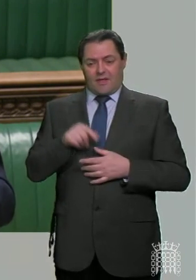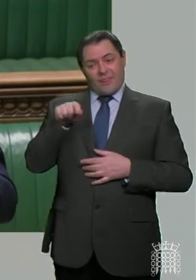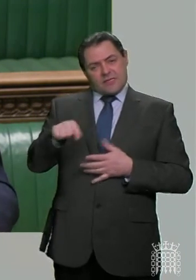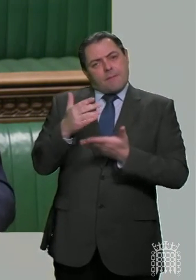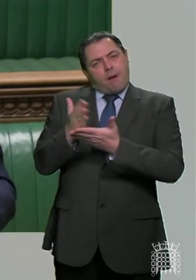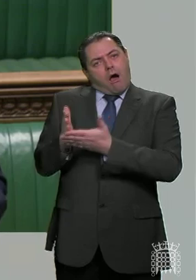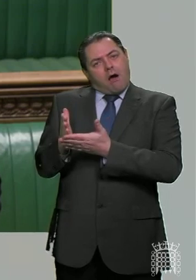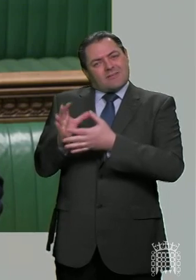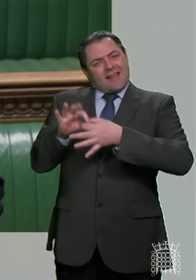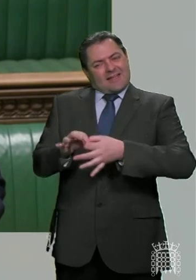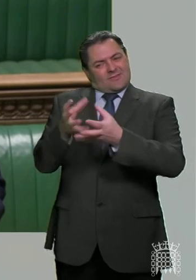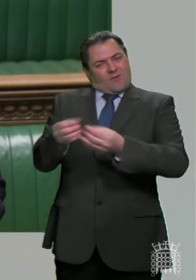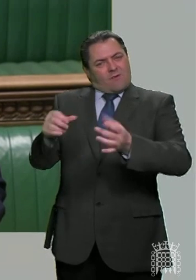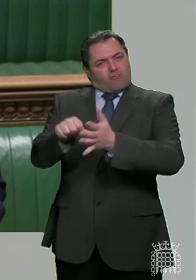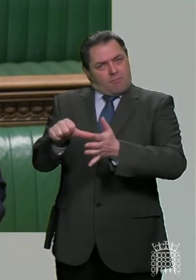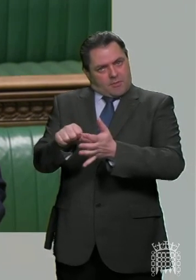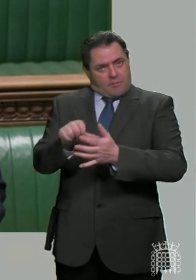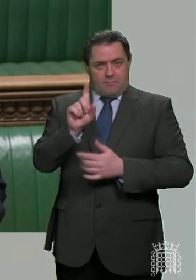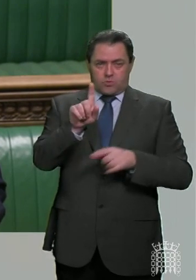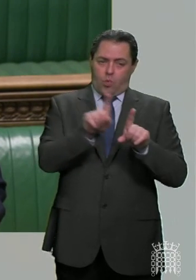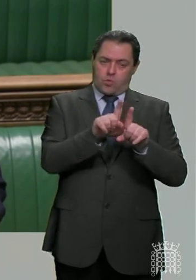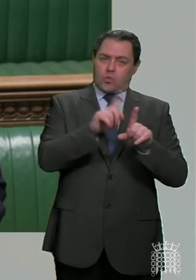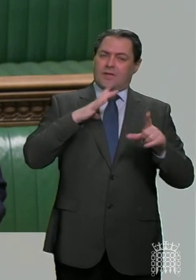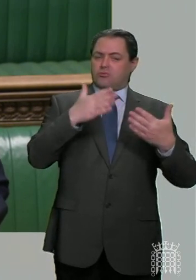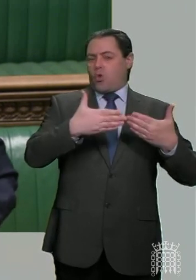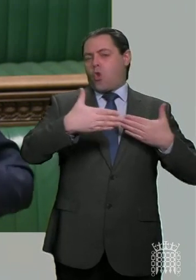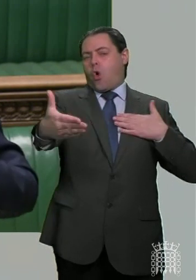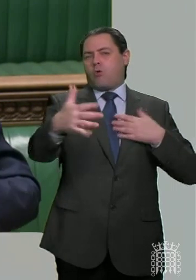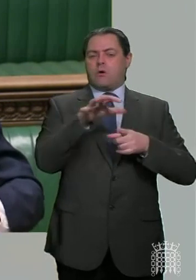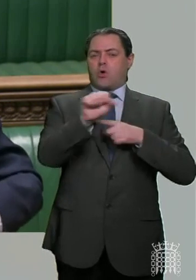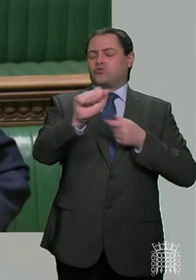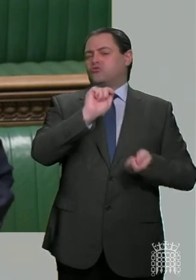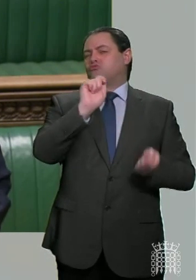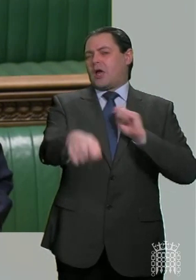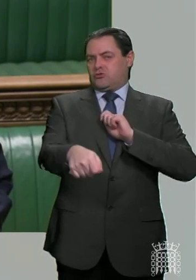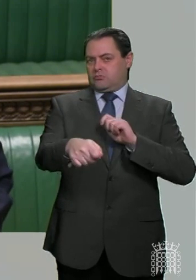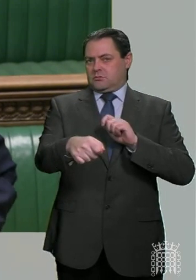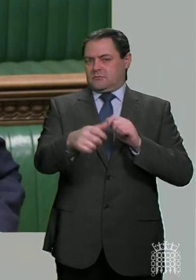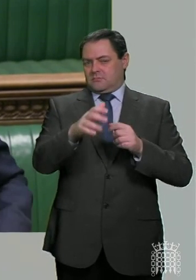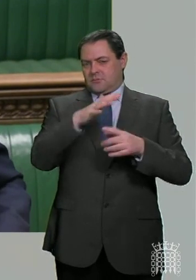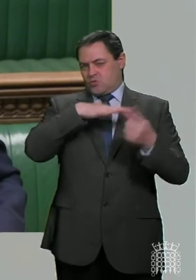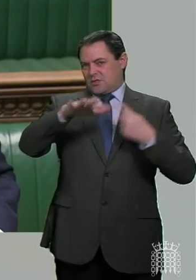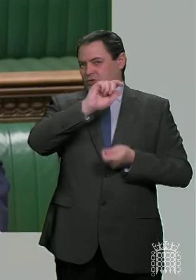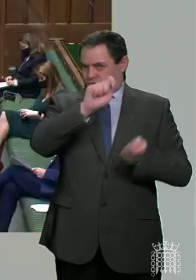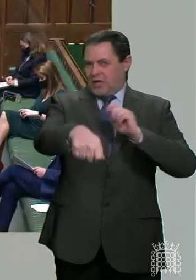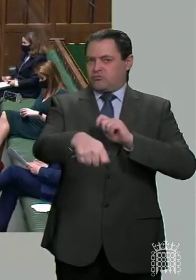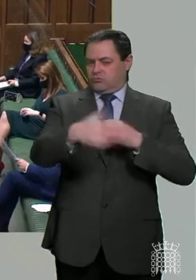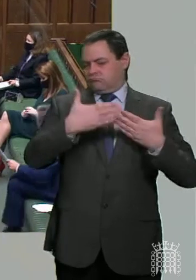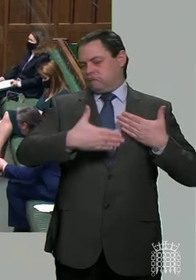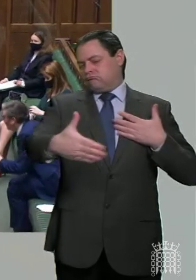It is also vital that we have long- term cultural, societal change to deal with this issue.